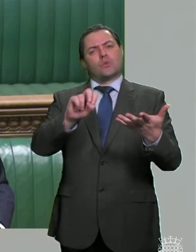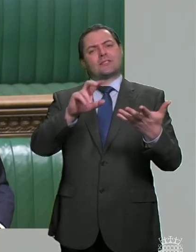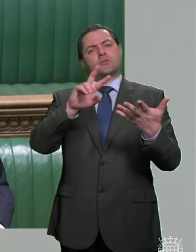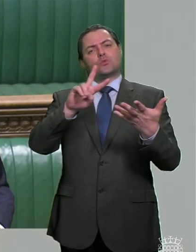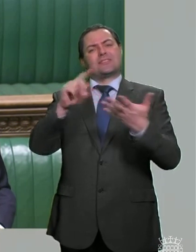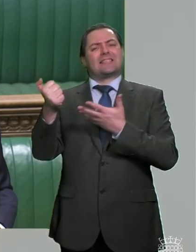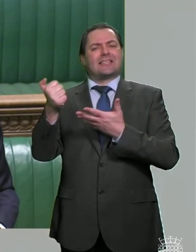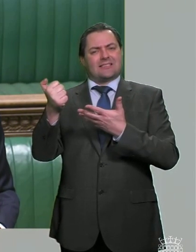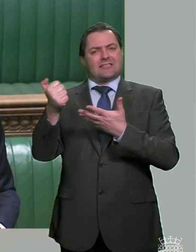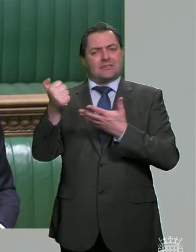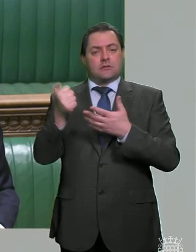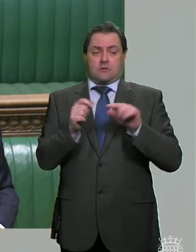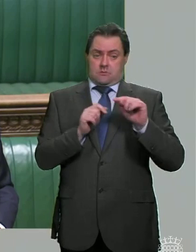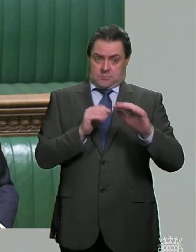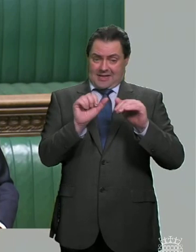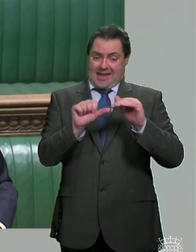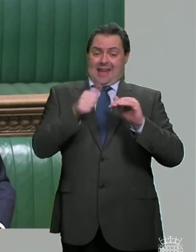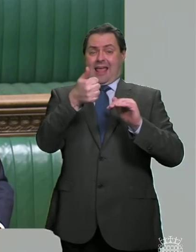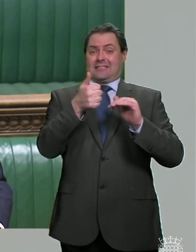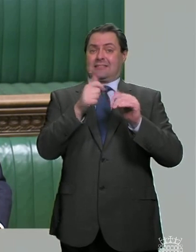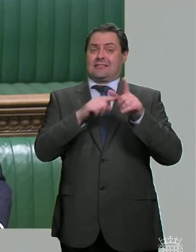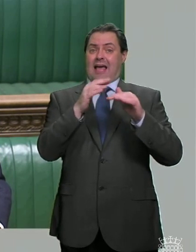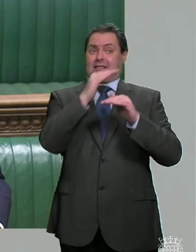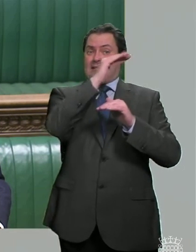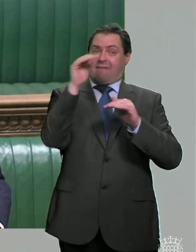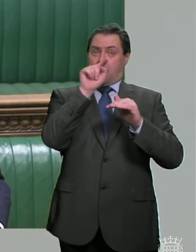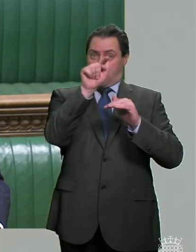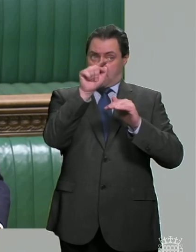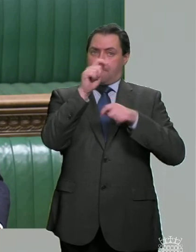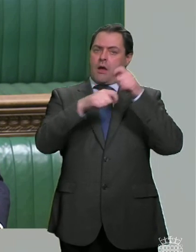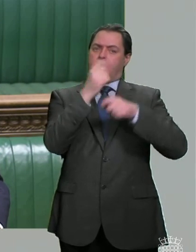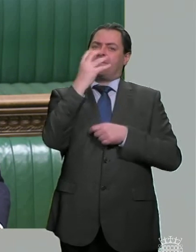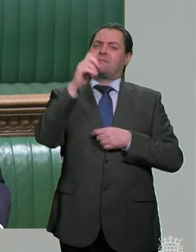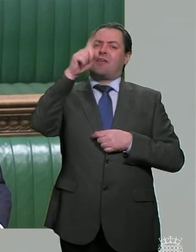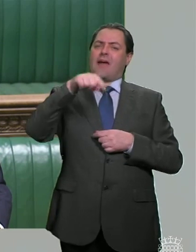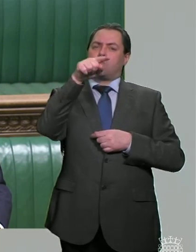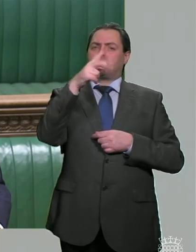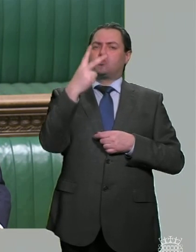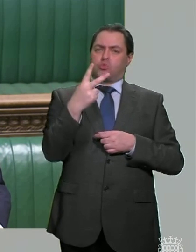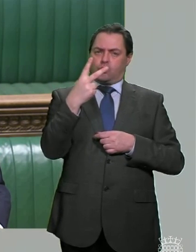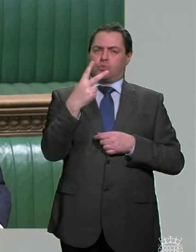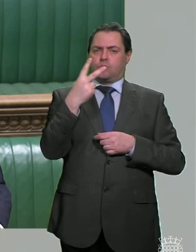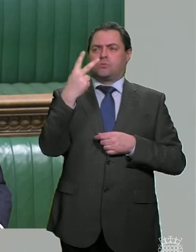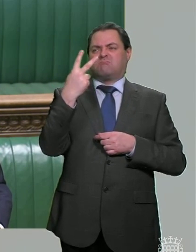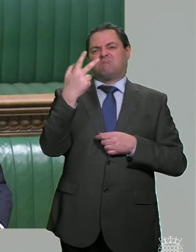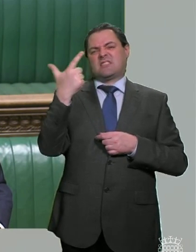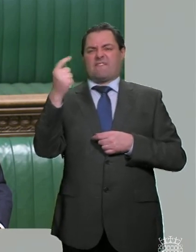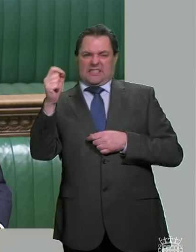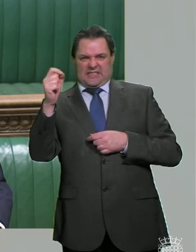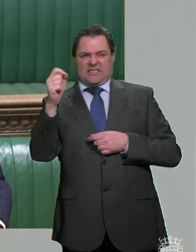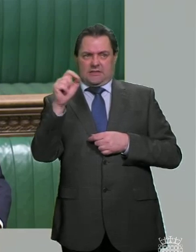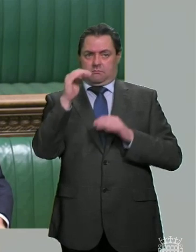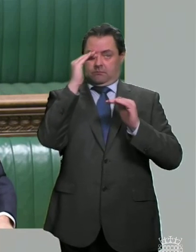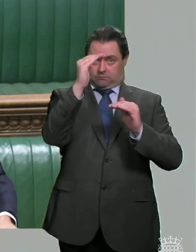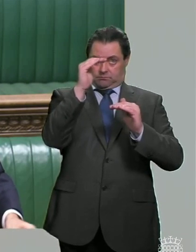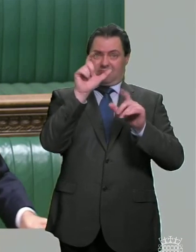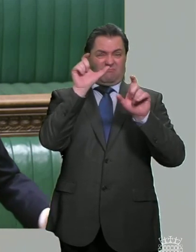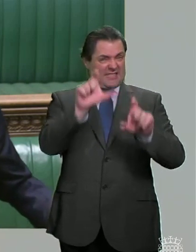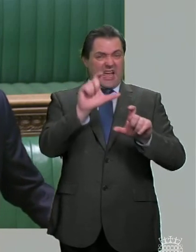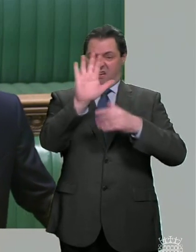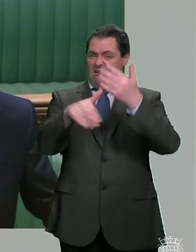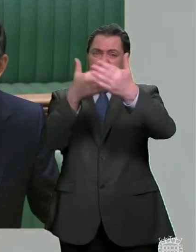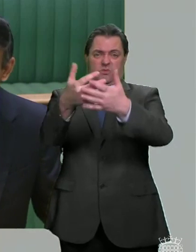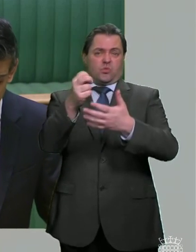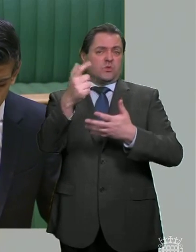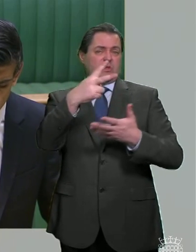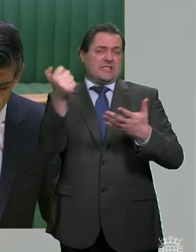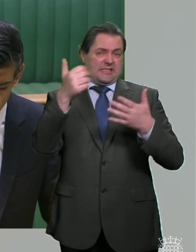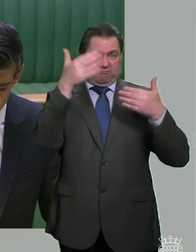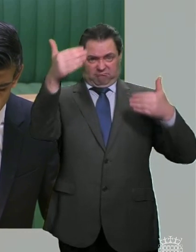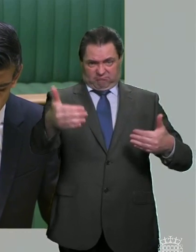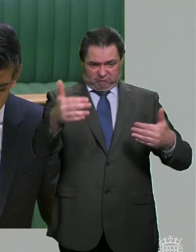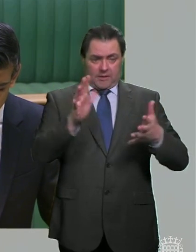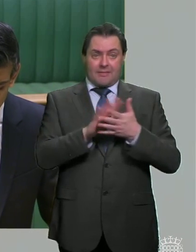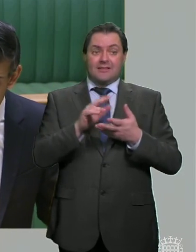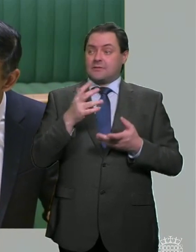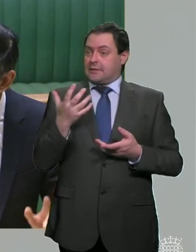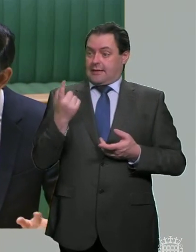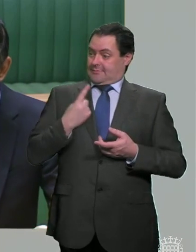The higher rate threshold will similarly be increased next year to £50,270 and will then also remain at that level for the same period.